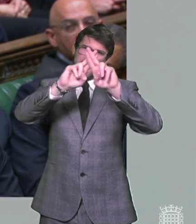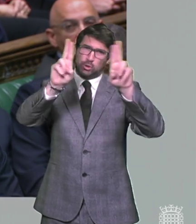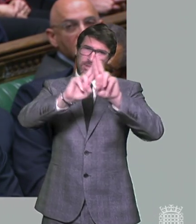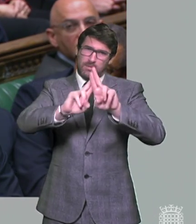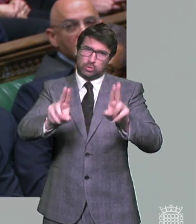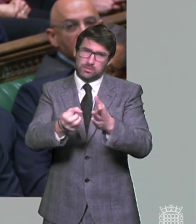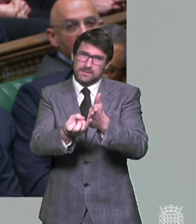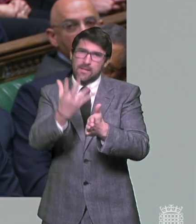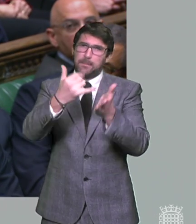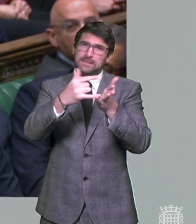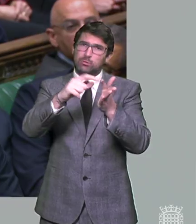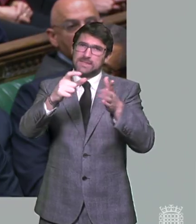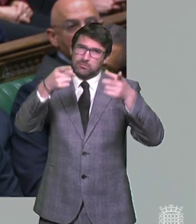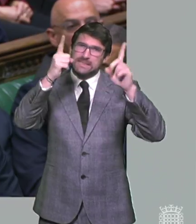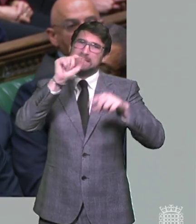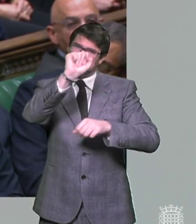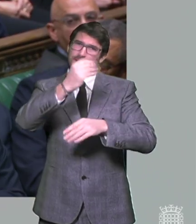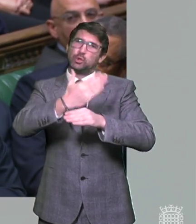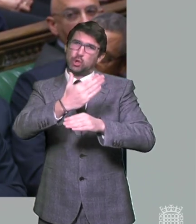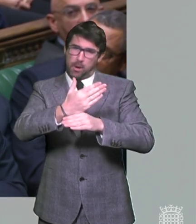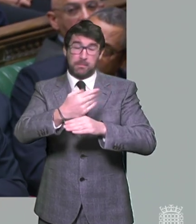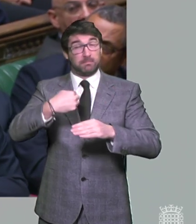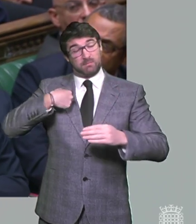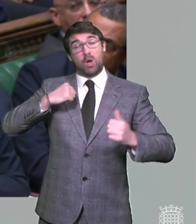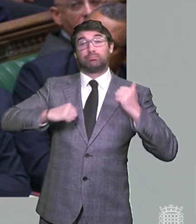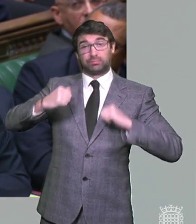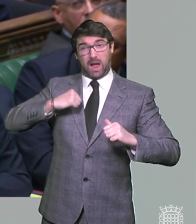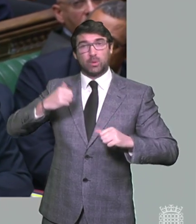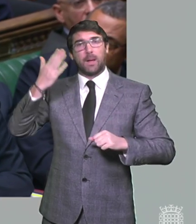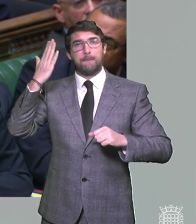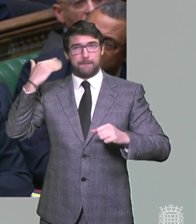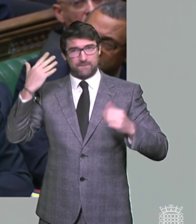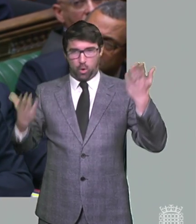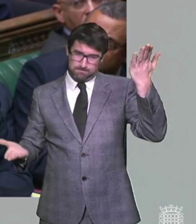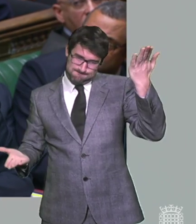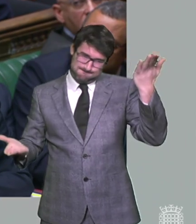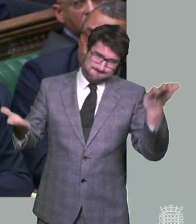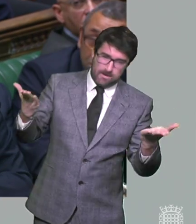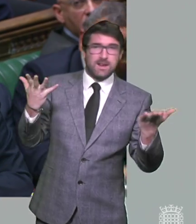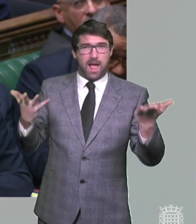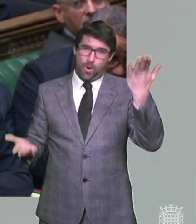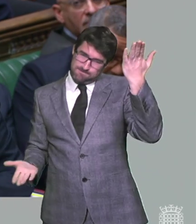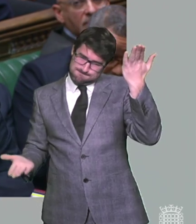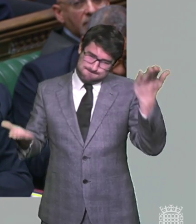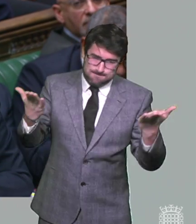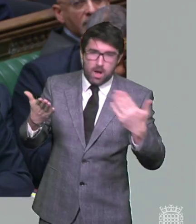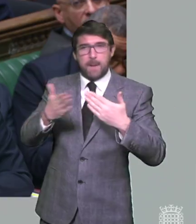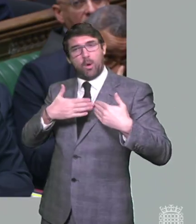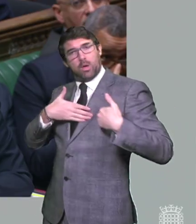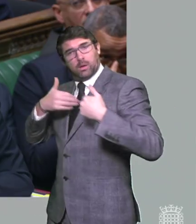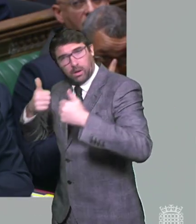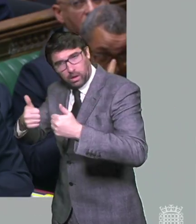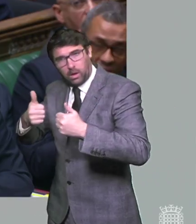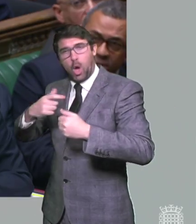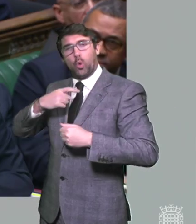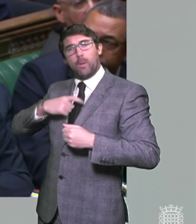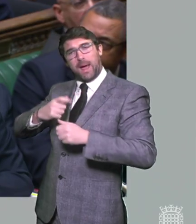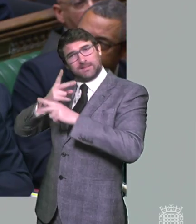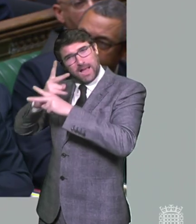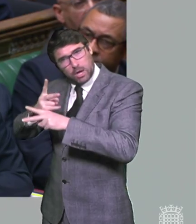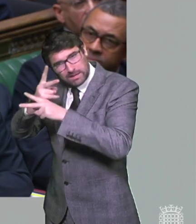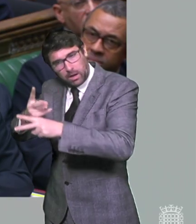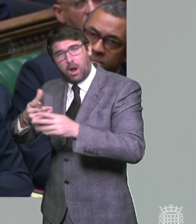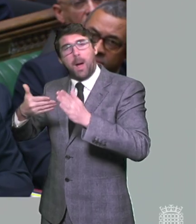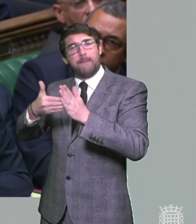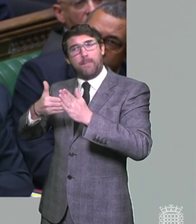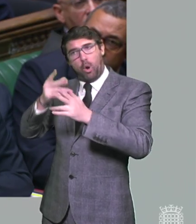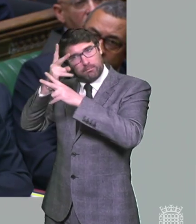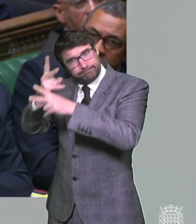I am proud that we have rebalanced our international development budget to focus more on humanitarian aid and more on women and girls.